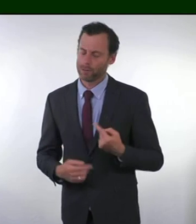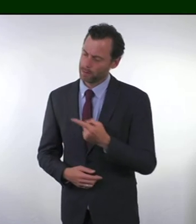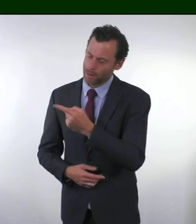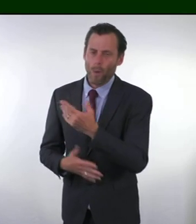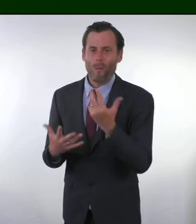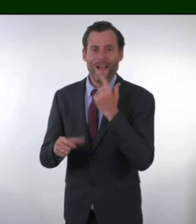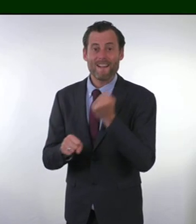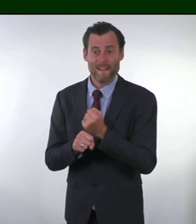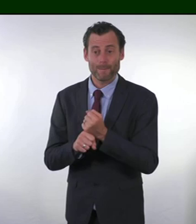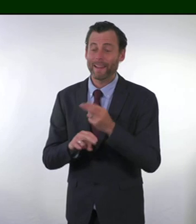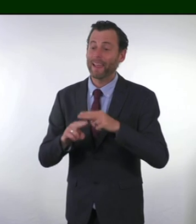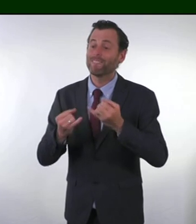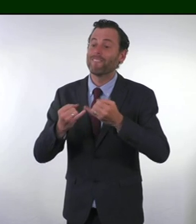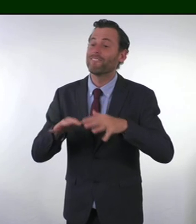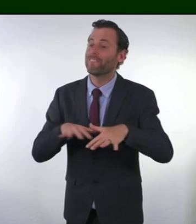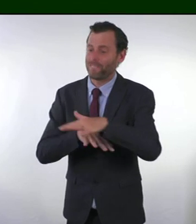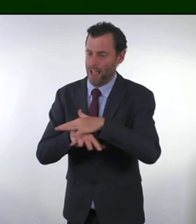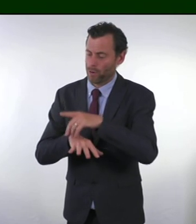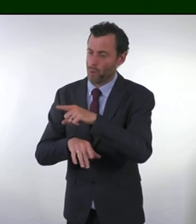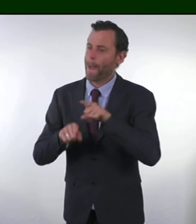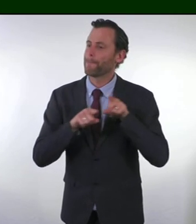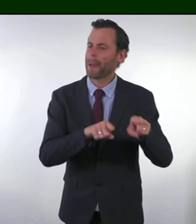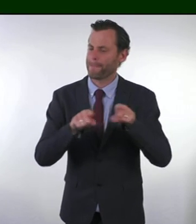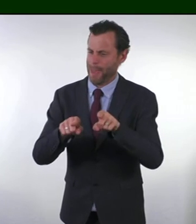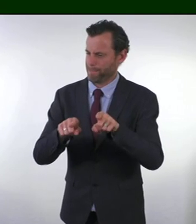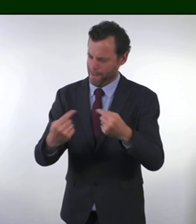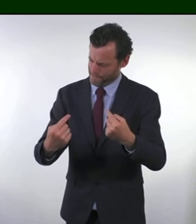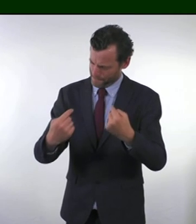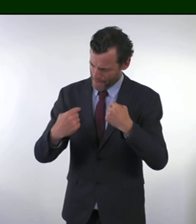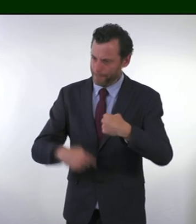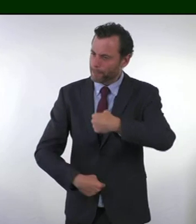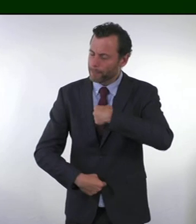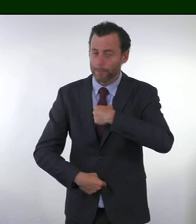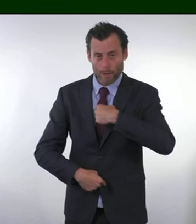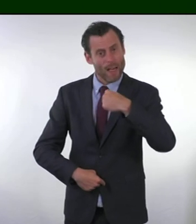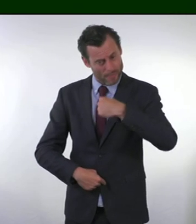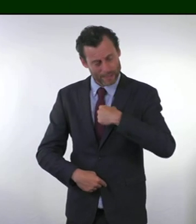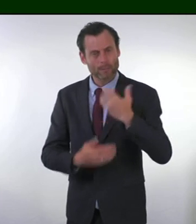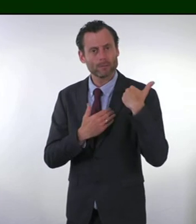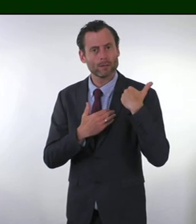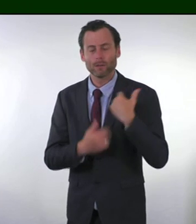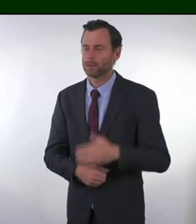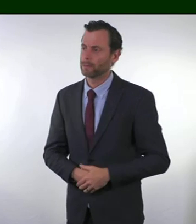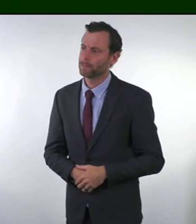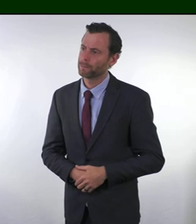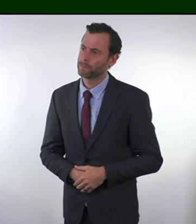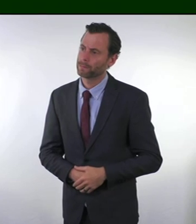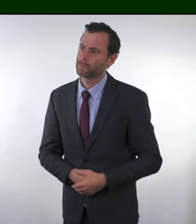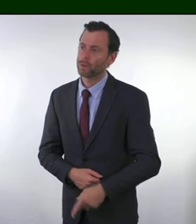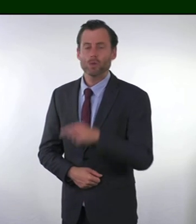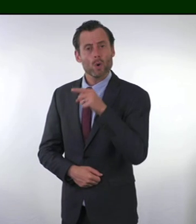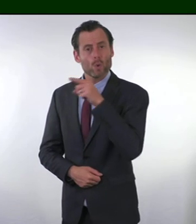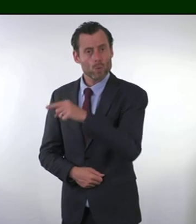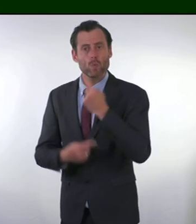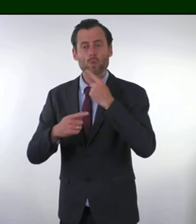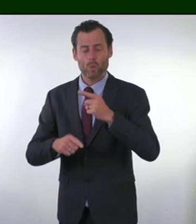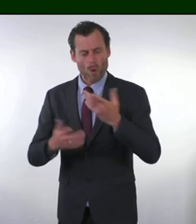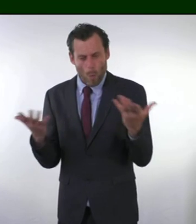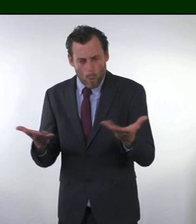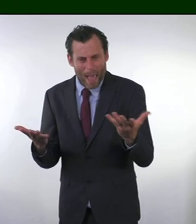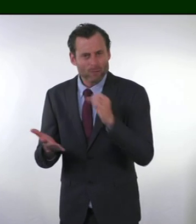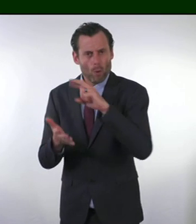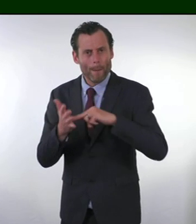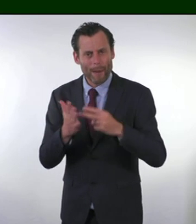It is to choose to finally sort out test, track and isolate, to prevent unnecessary additional unemployment and to build the green jobs of the future.